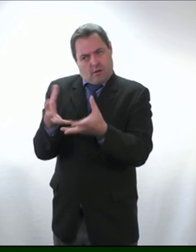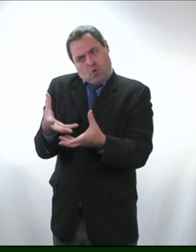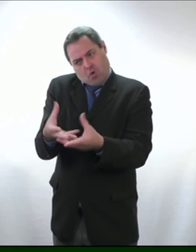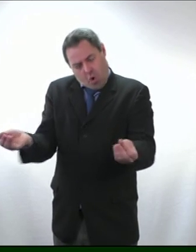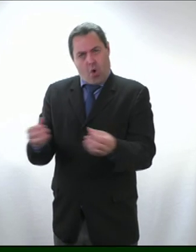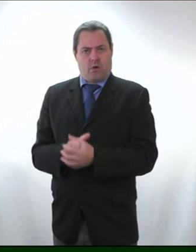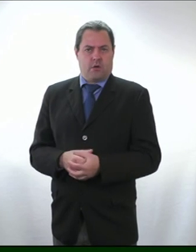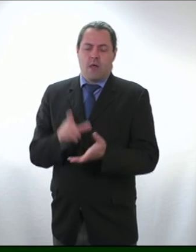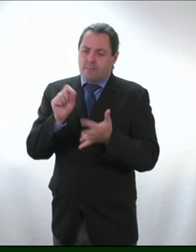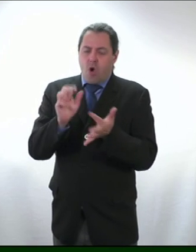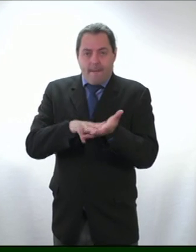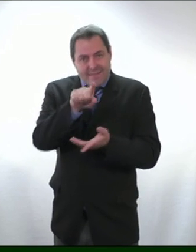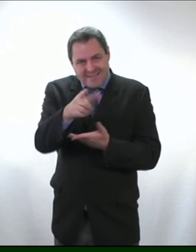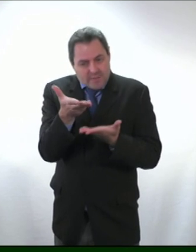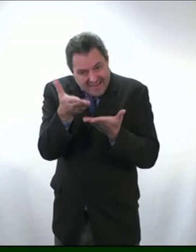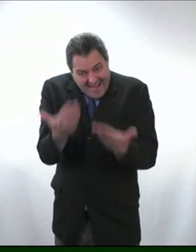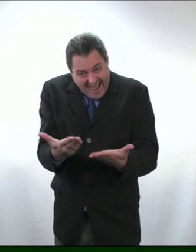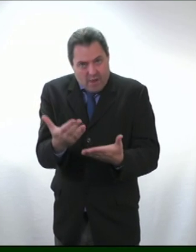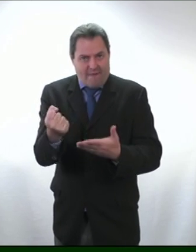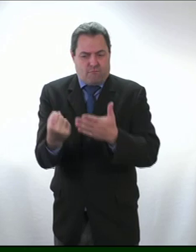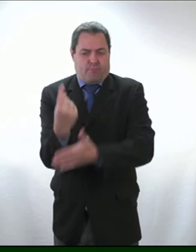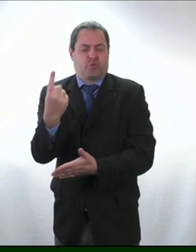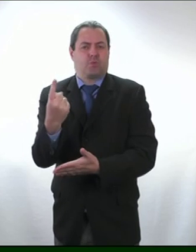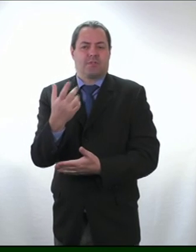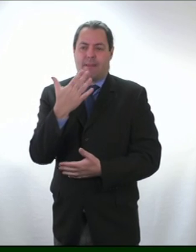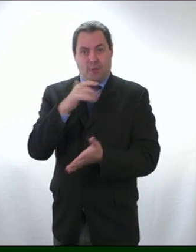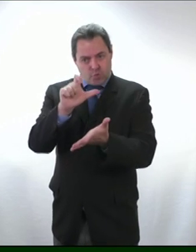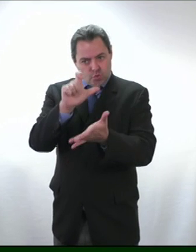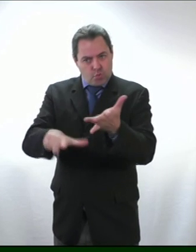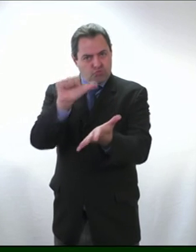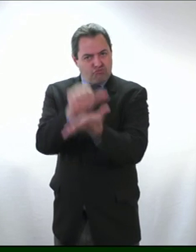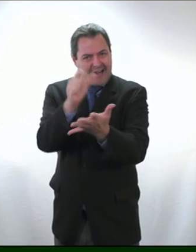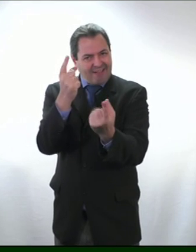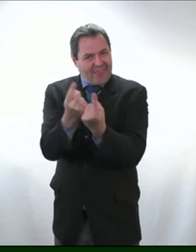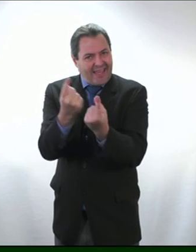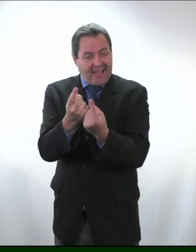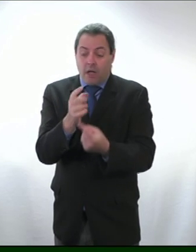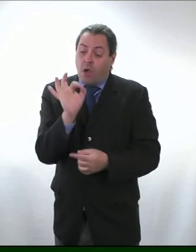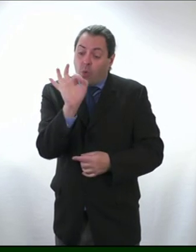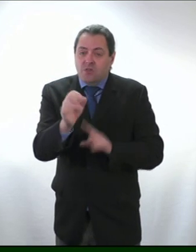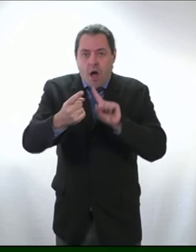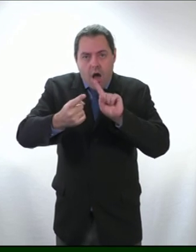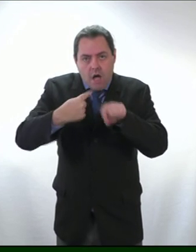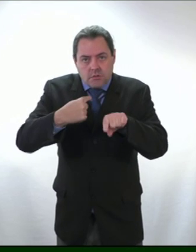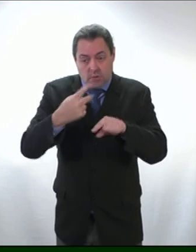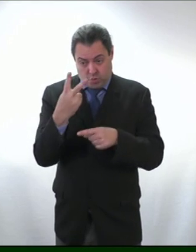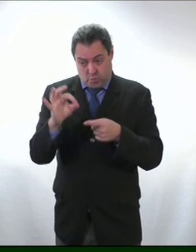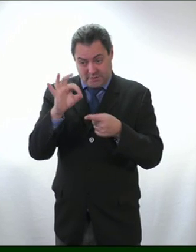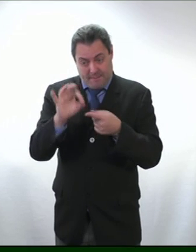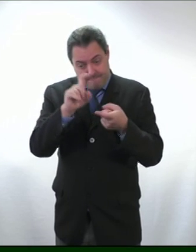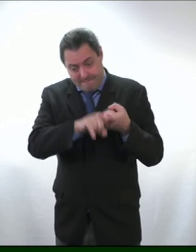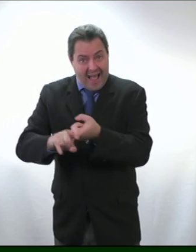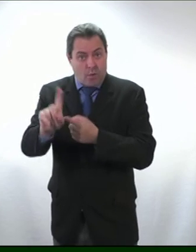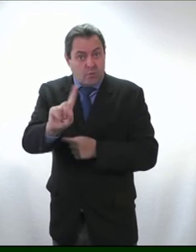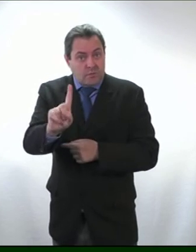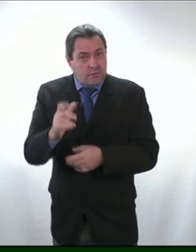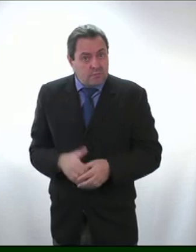The Prime Minister has an opportunity here and now. Will he do the right thing, will he answer the question, and will he make the £20 uplift permanent?